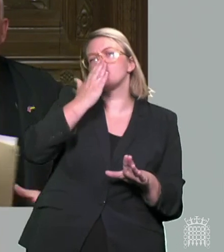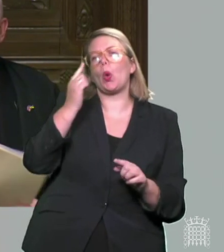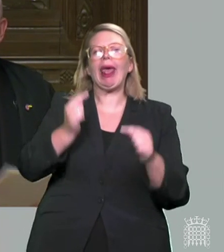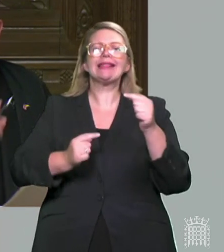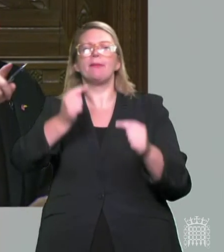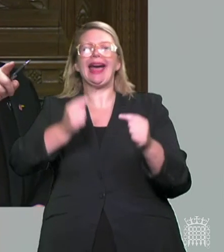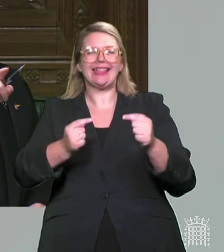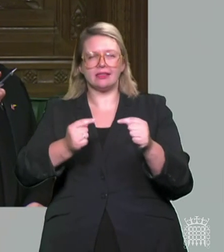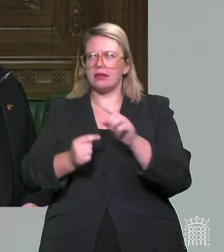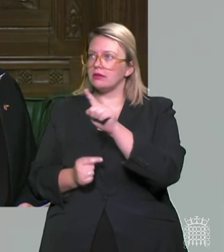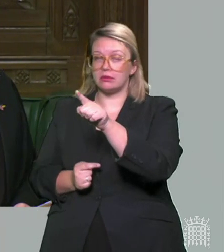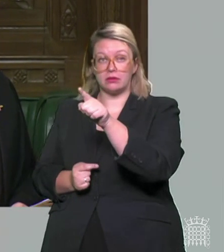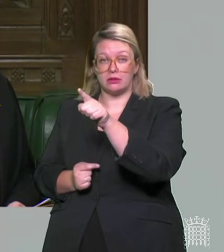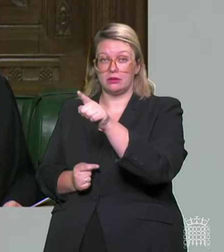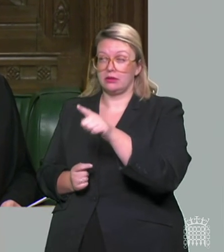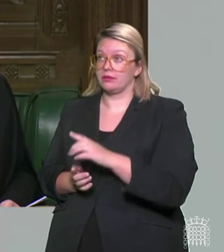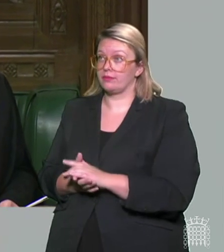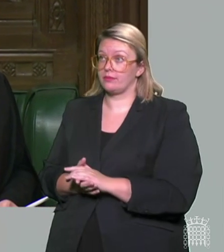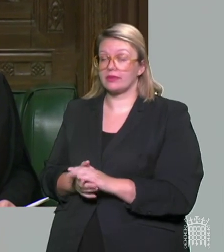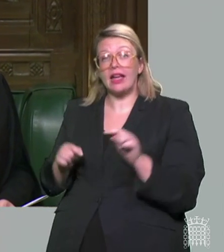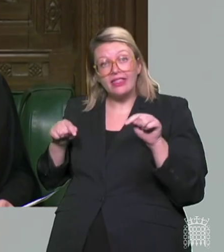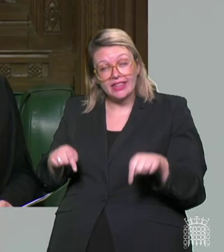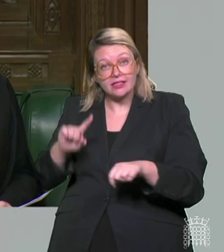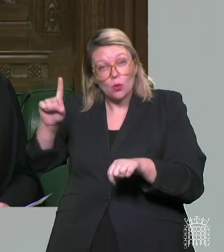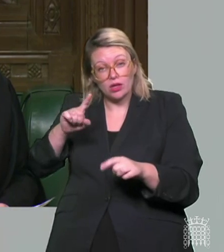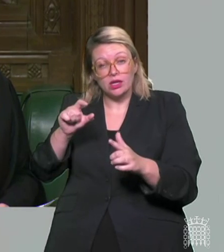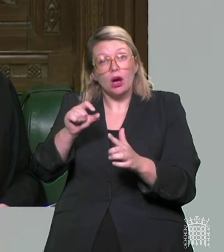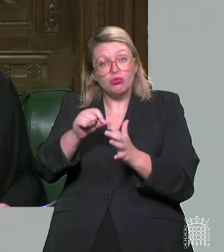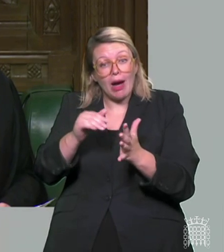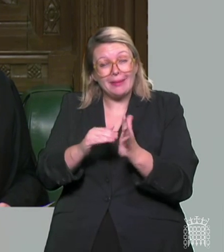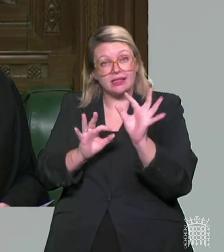This is Prime Minister’s questions.